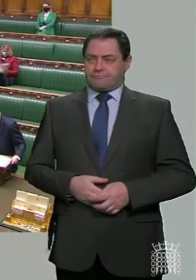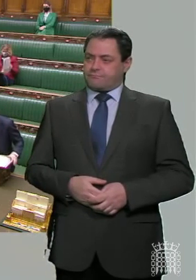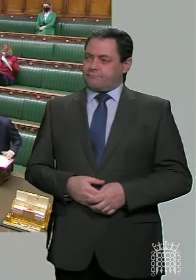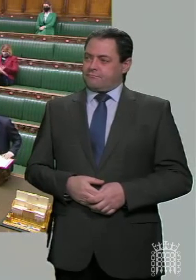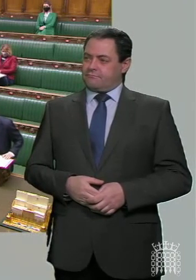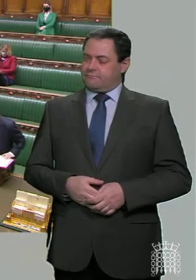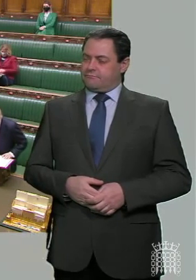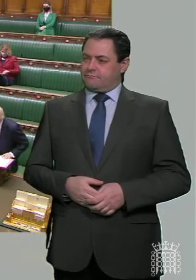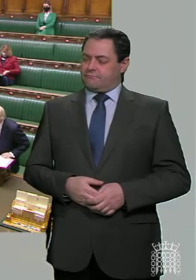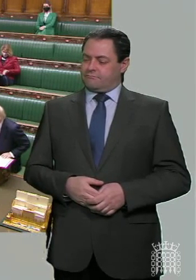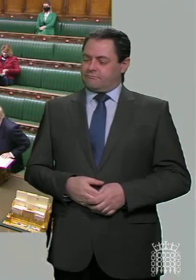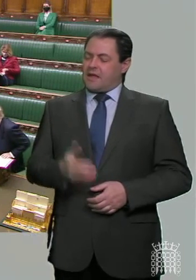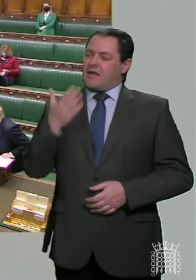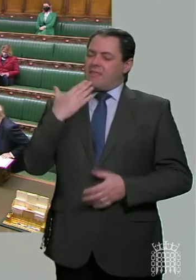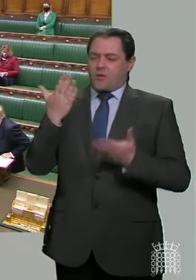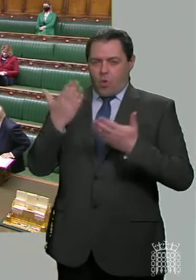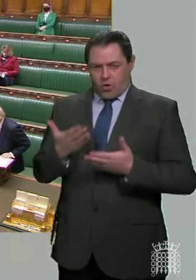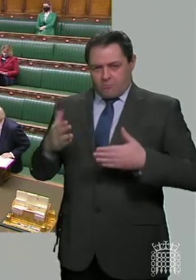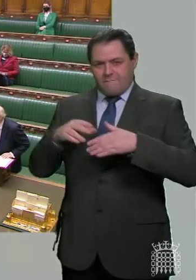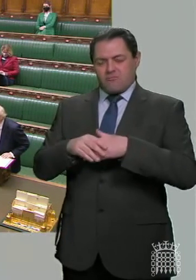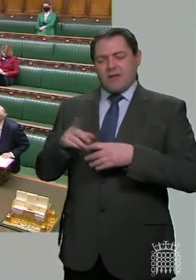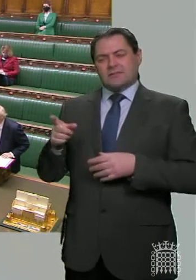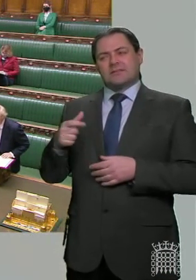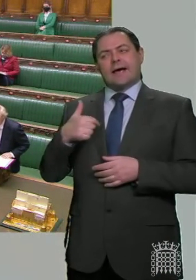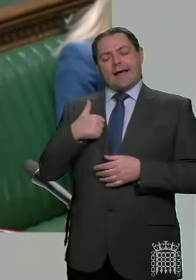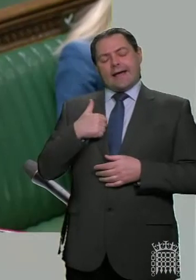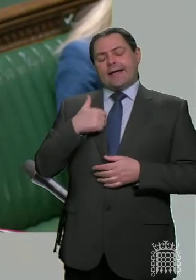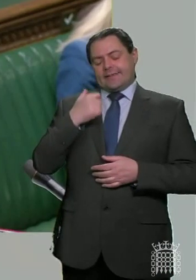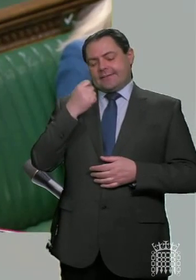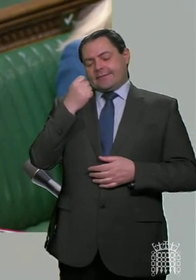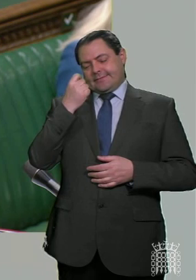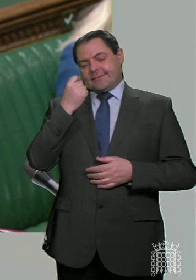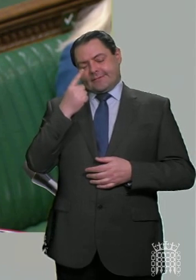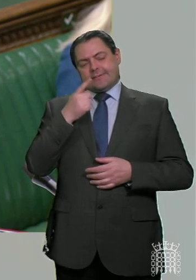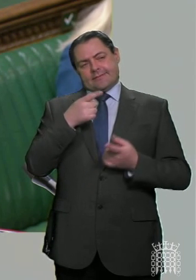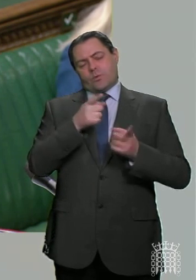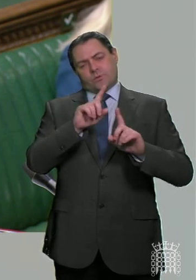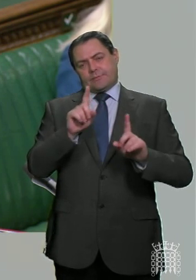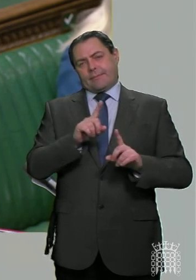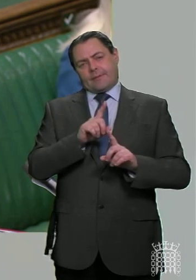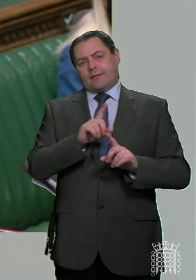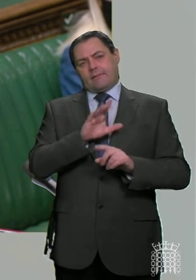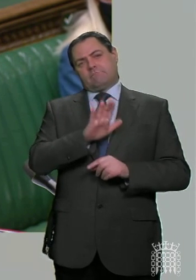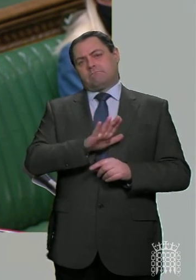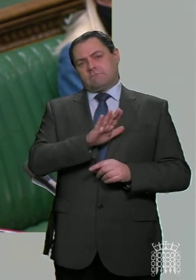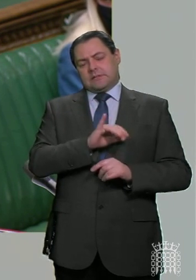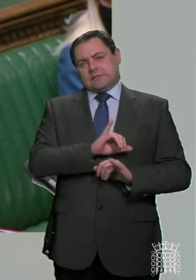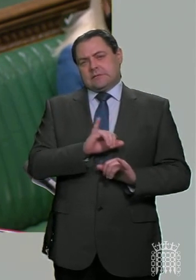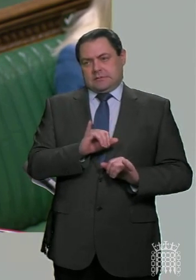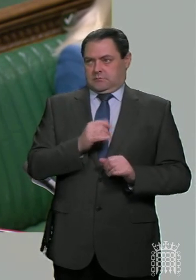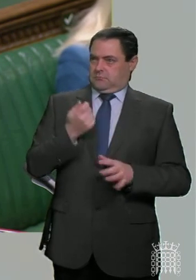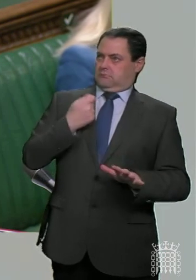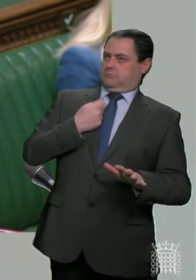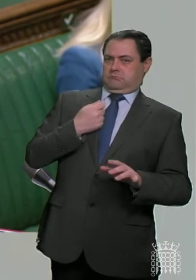I thank my honourable Friend very much, and I express my deepest sympathy to all those in Ulverston affected by these job losses.